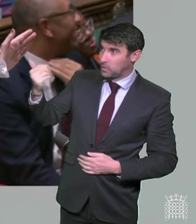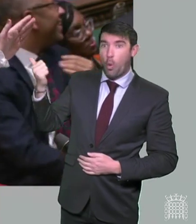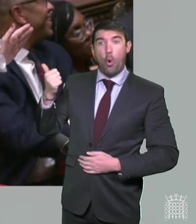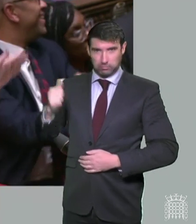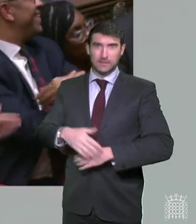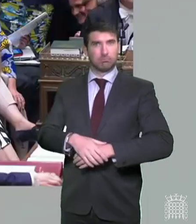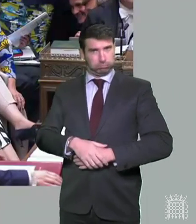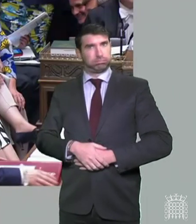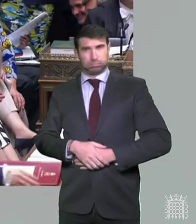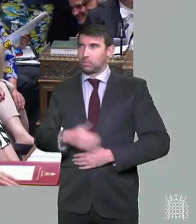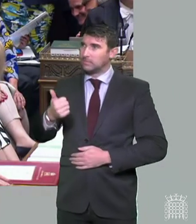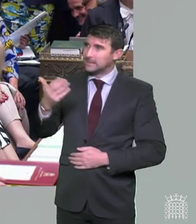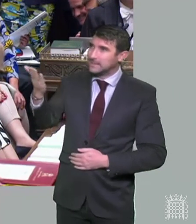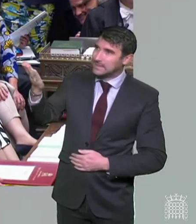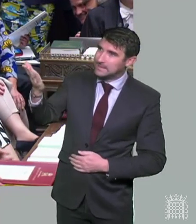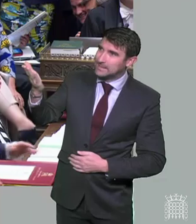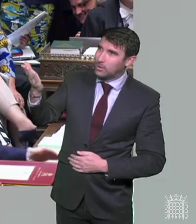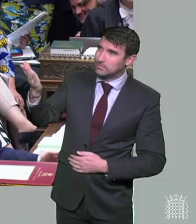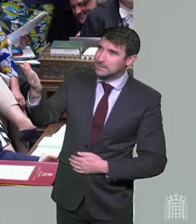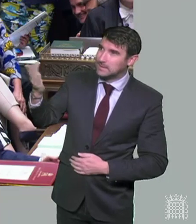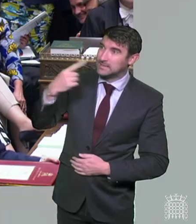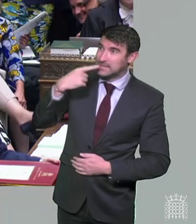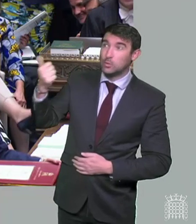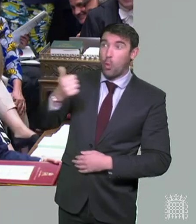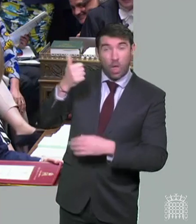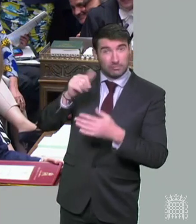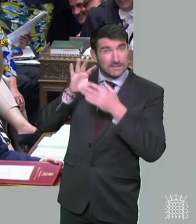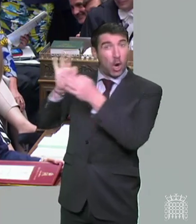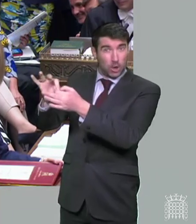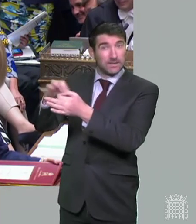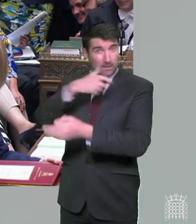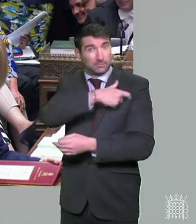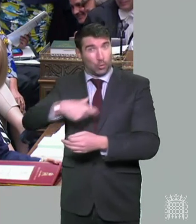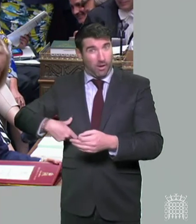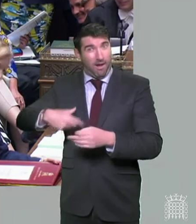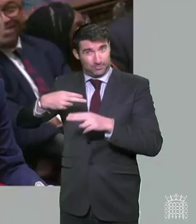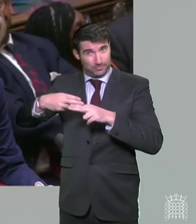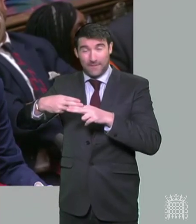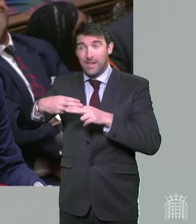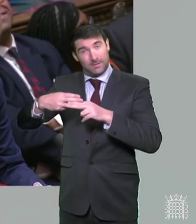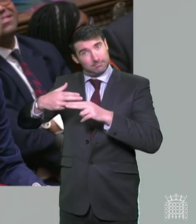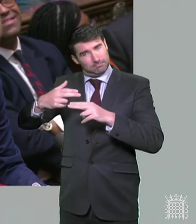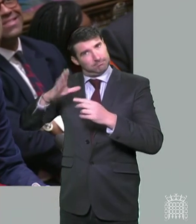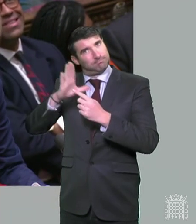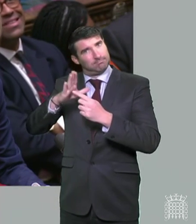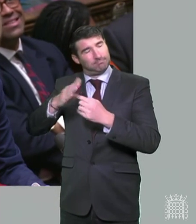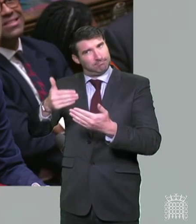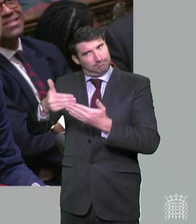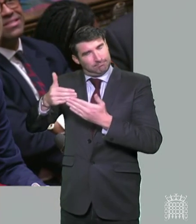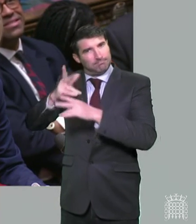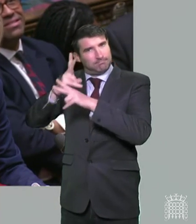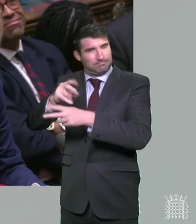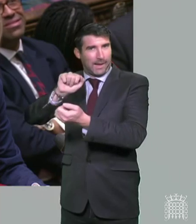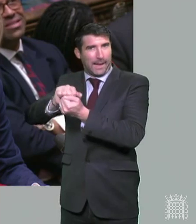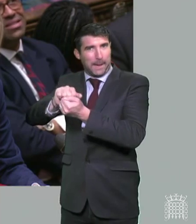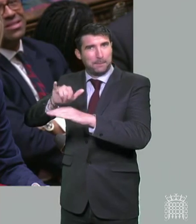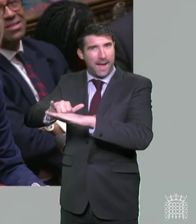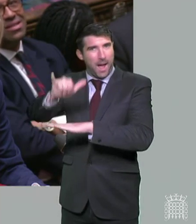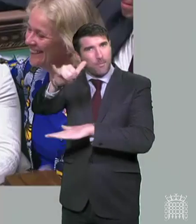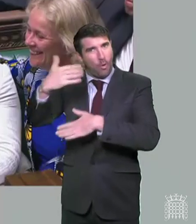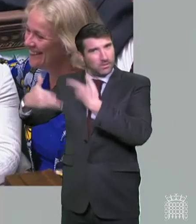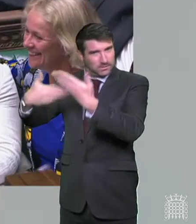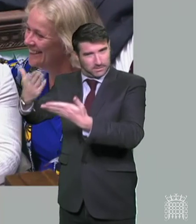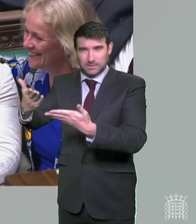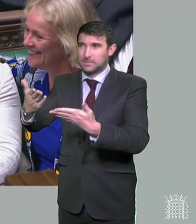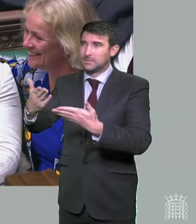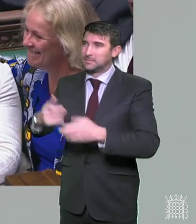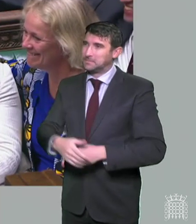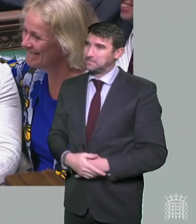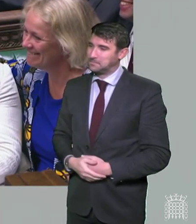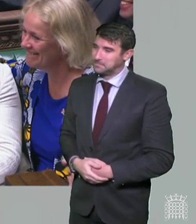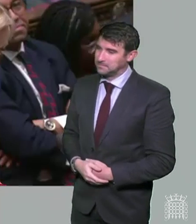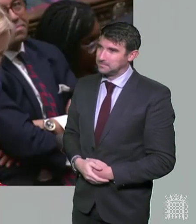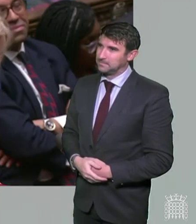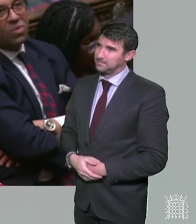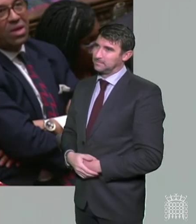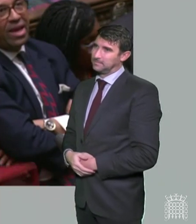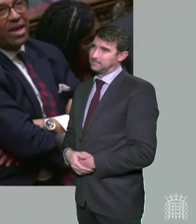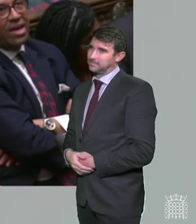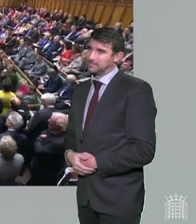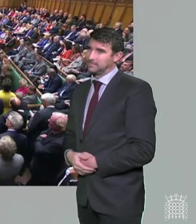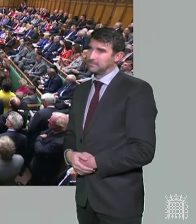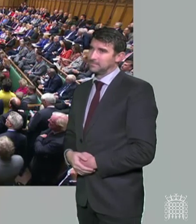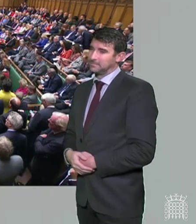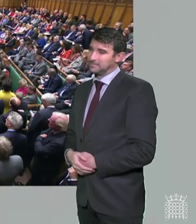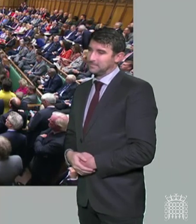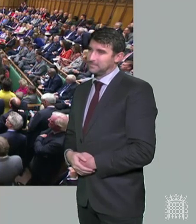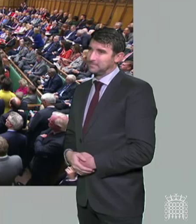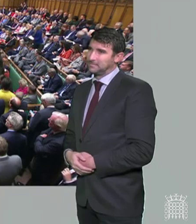I can tell that she is—she is already contacting people in Doncaster and Sheffield to make sure that we protect the airport and protect that vital infrastructure and connectivity that helps our economy to grow.